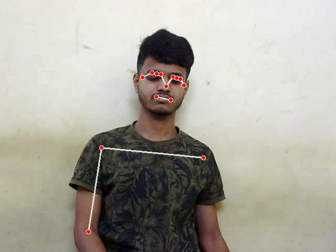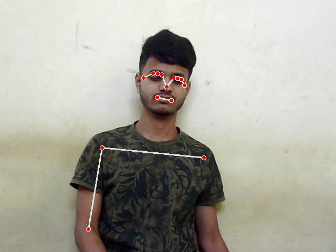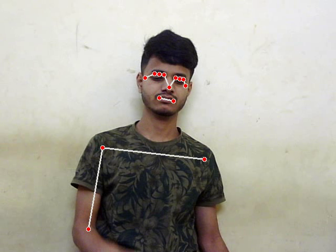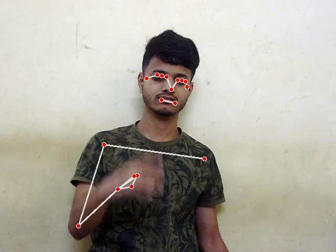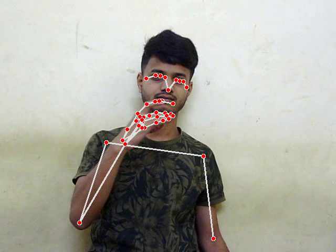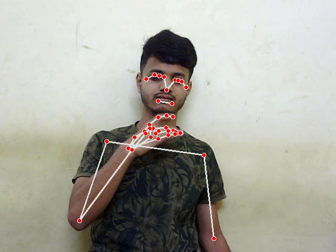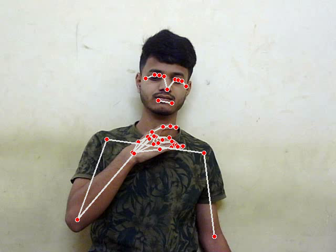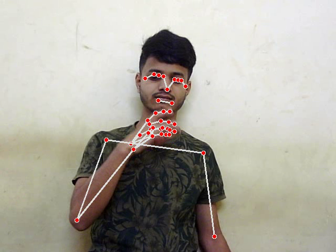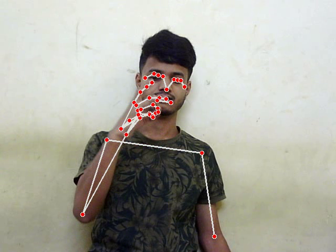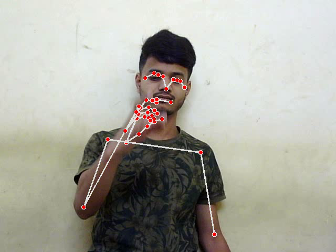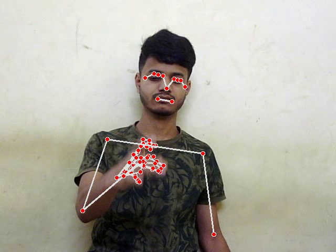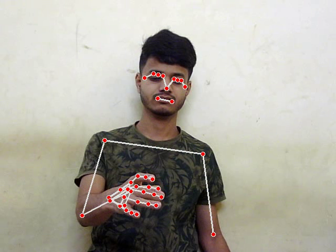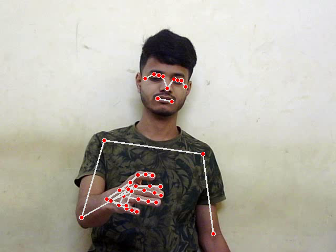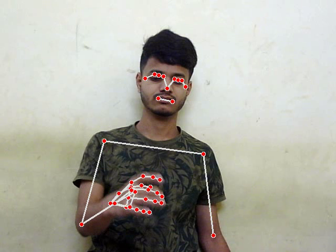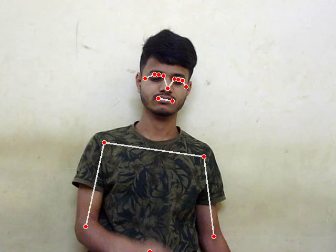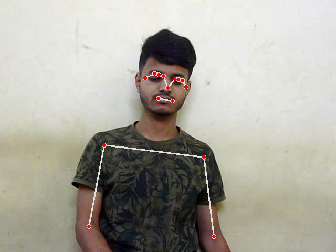like